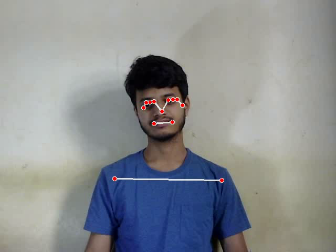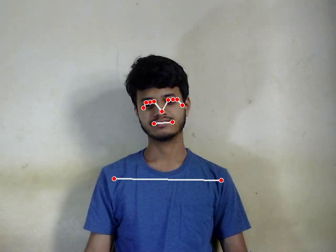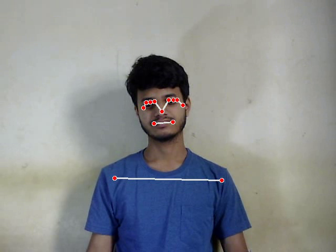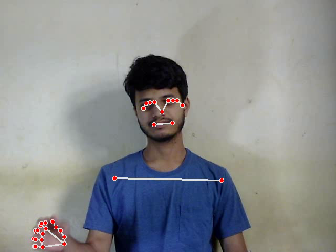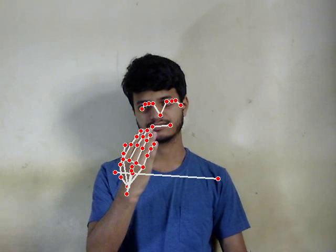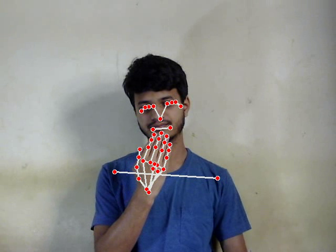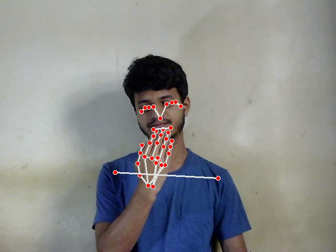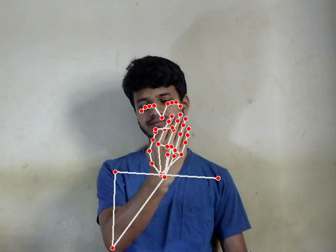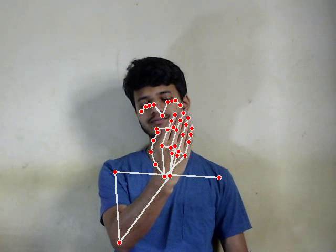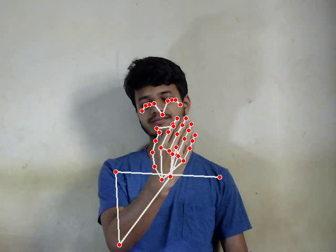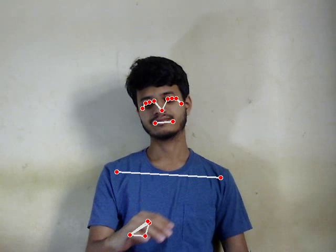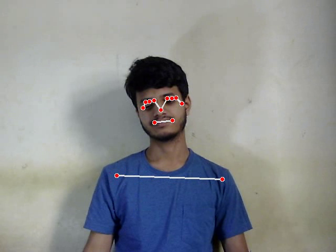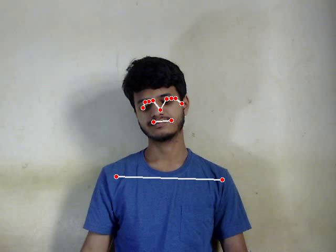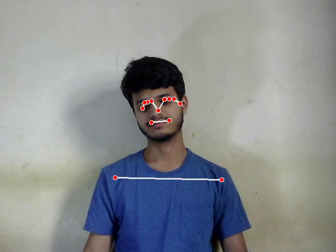thank you